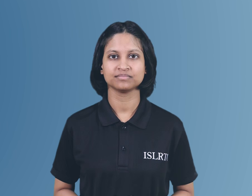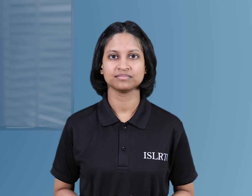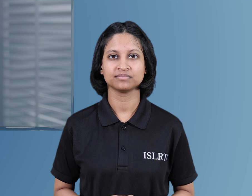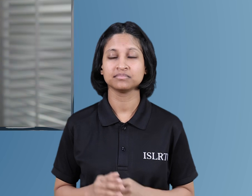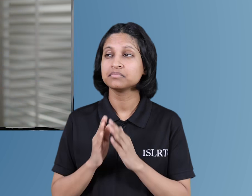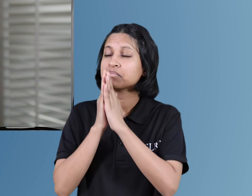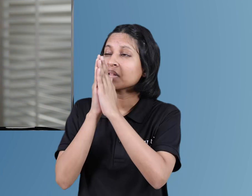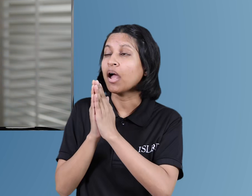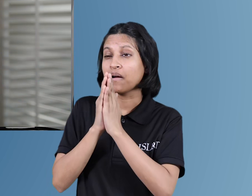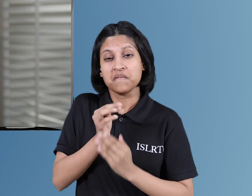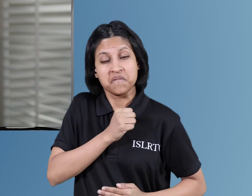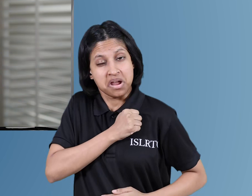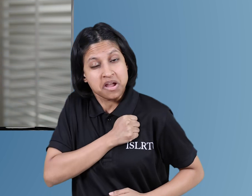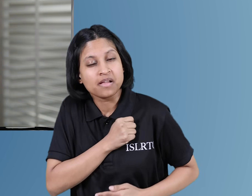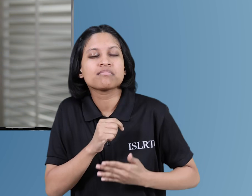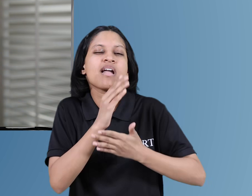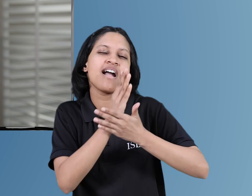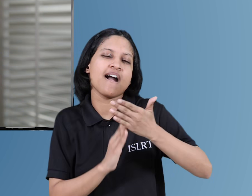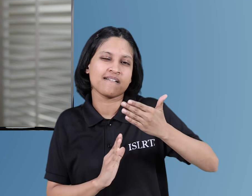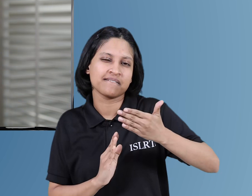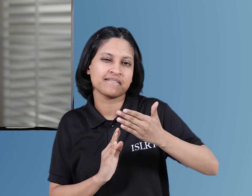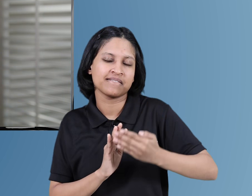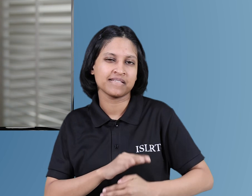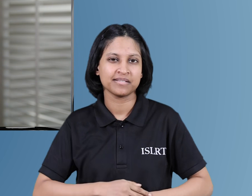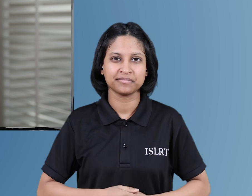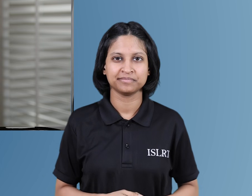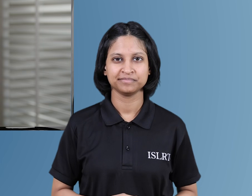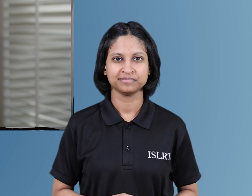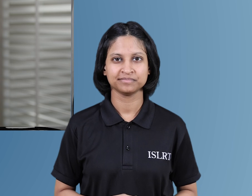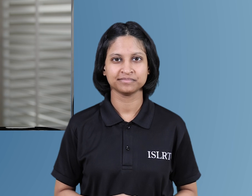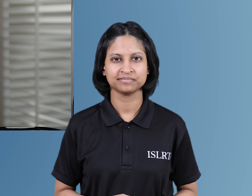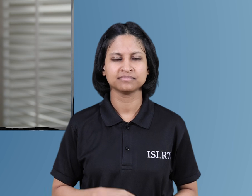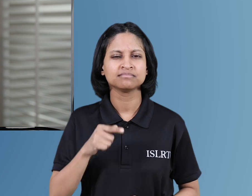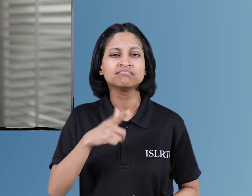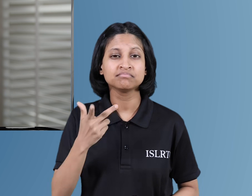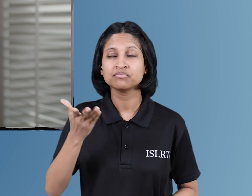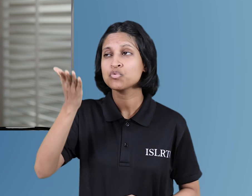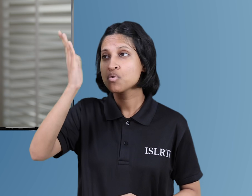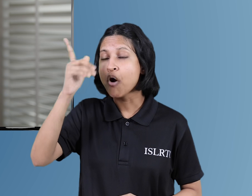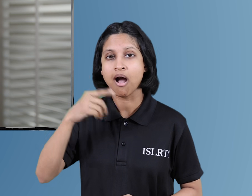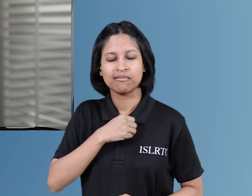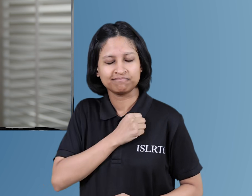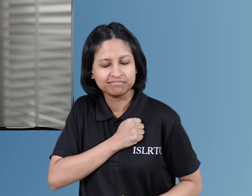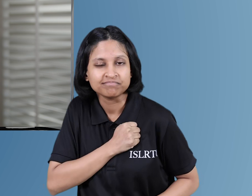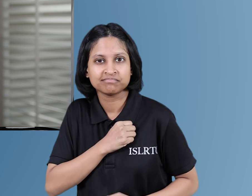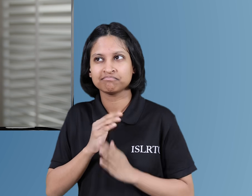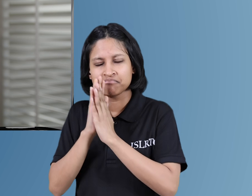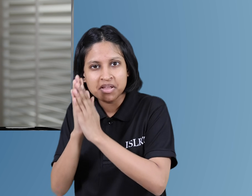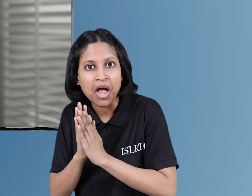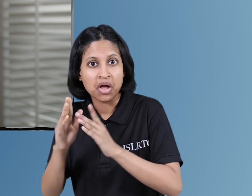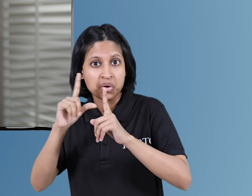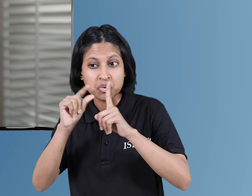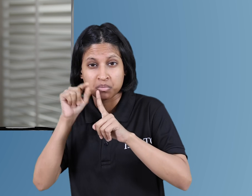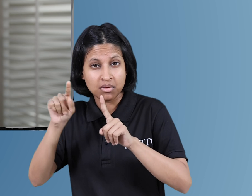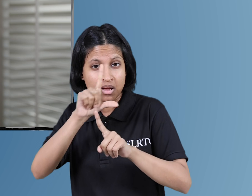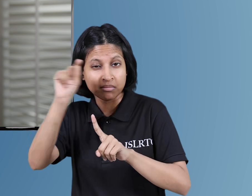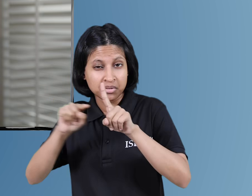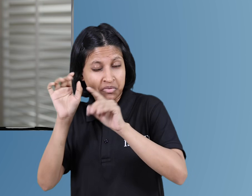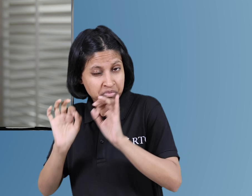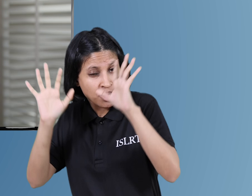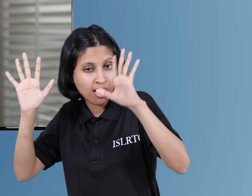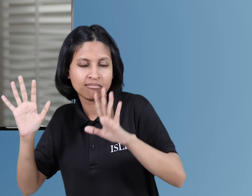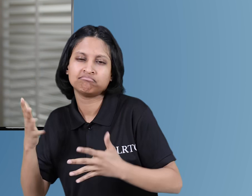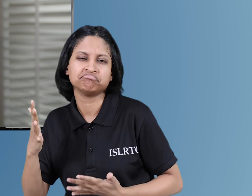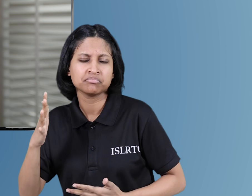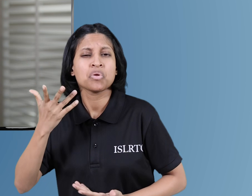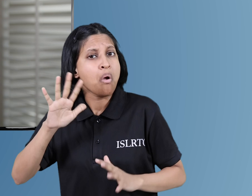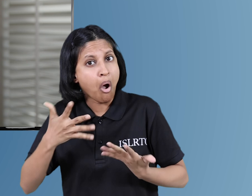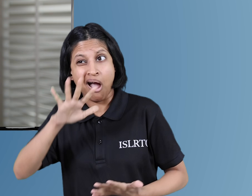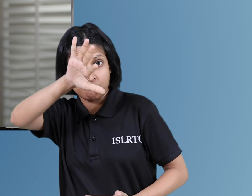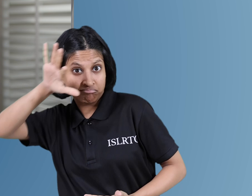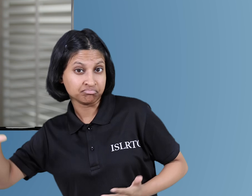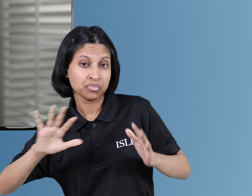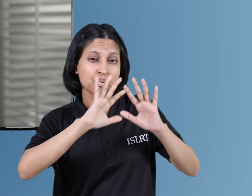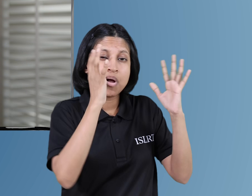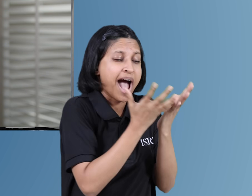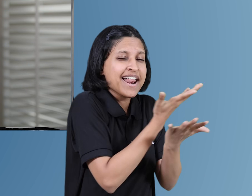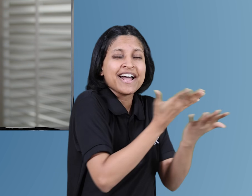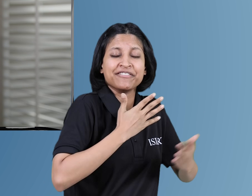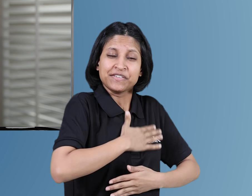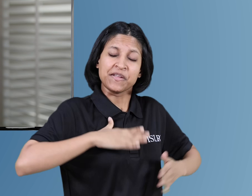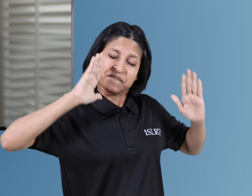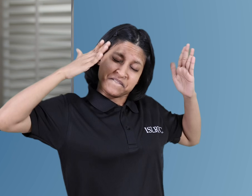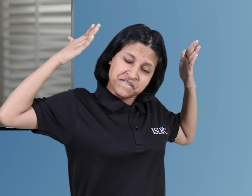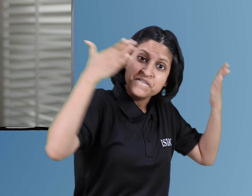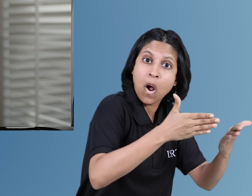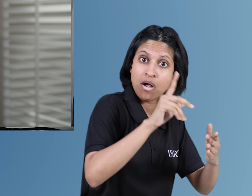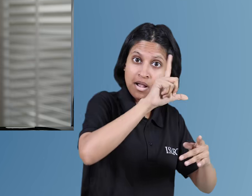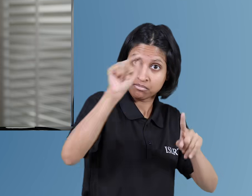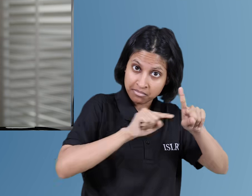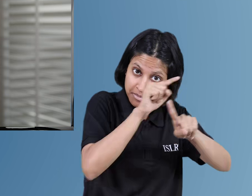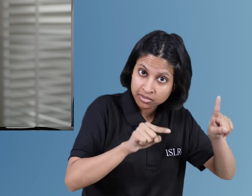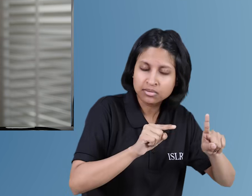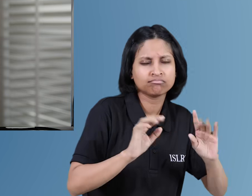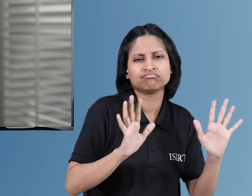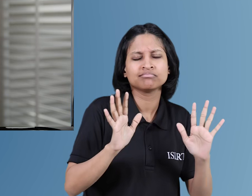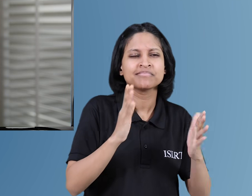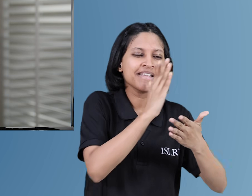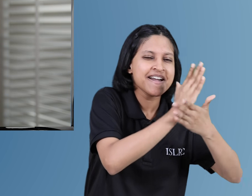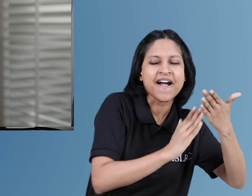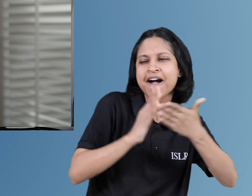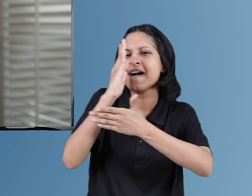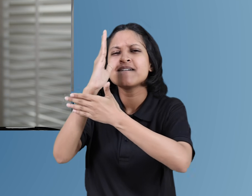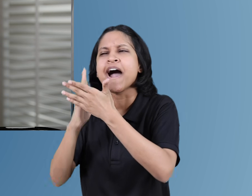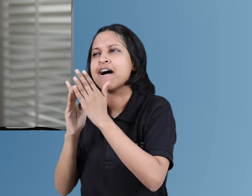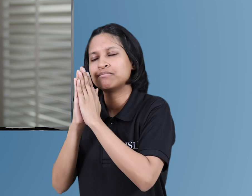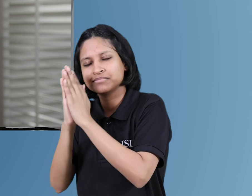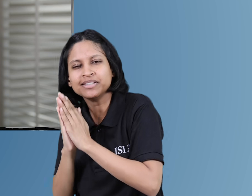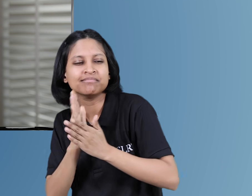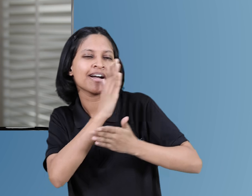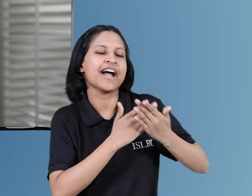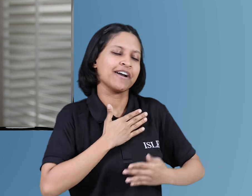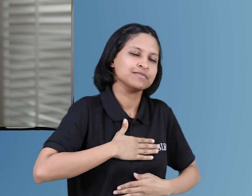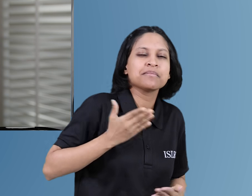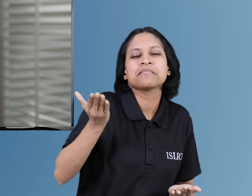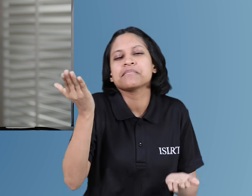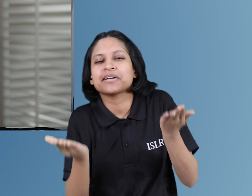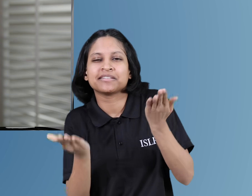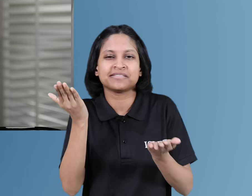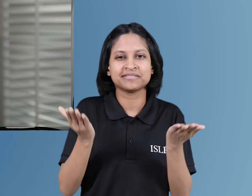Laodicean Laodicean refers to a person who is neither fully committed to their faith, nor entirely engaged with the world; they occupy a middle ground and are regarded as lukewarm in their beliefs.